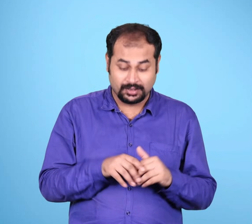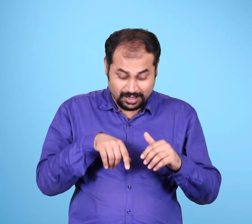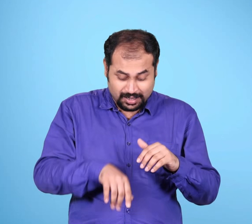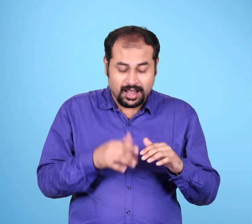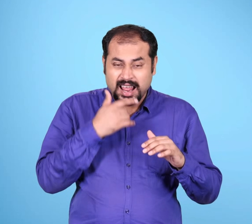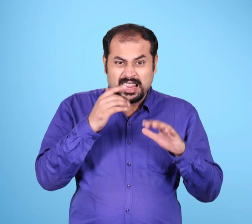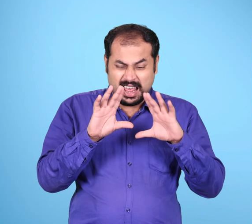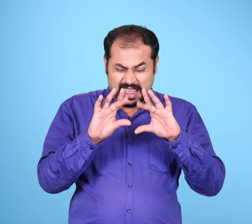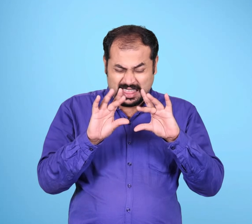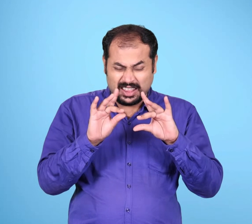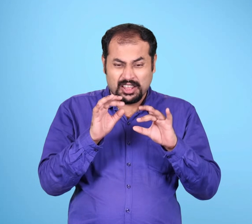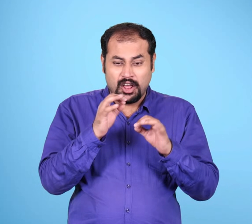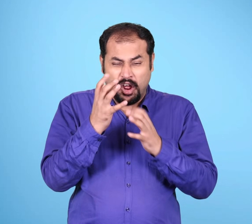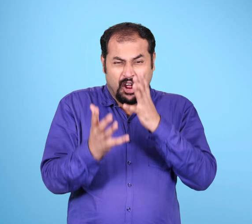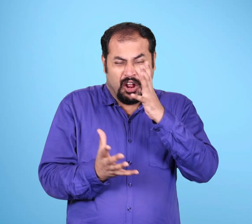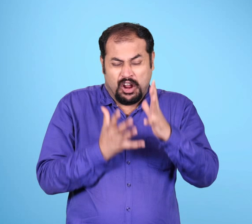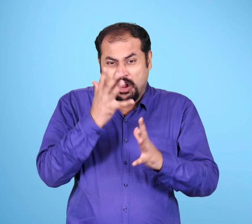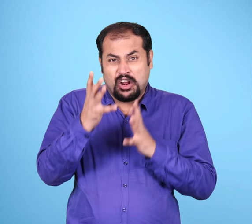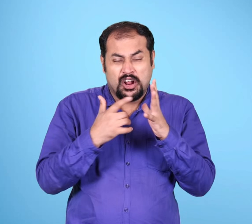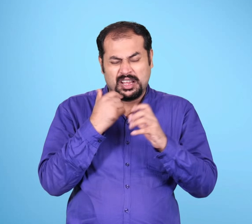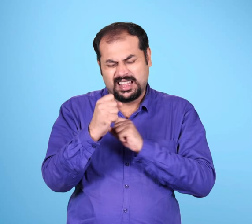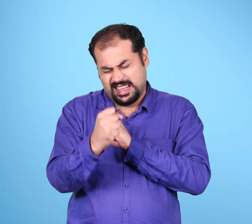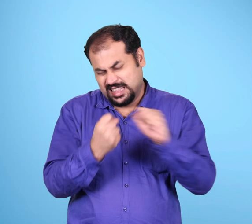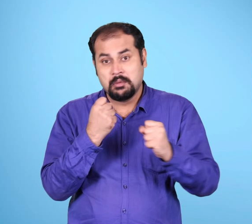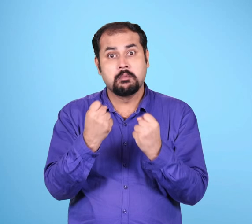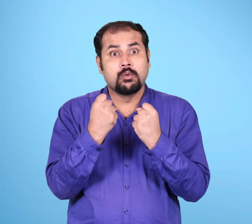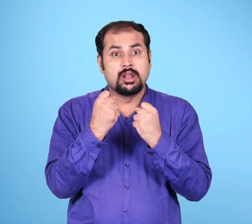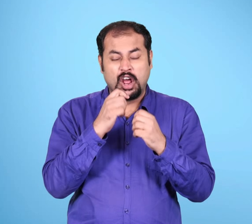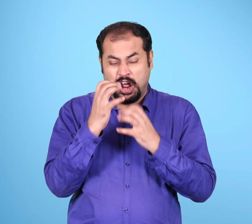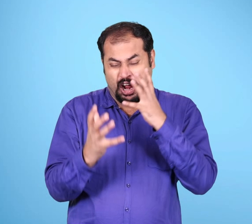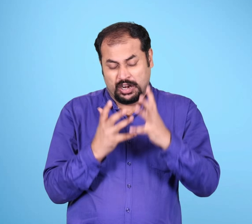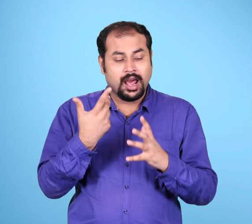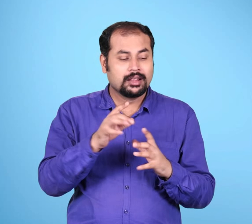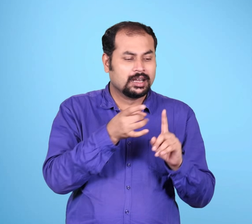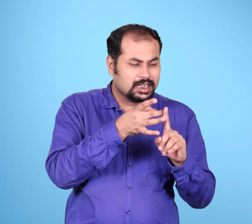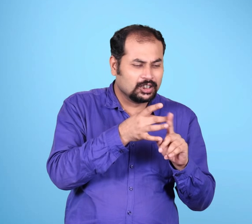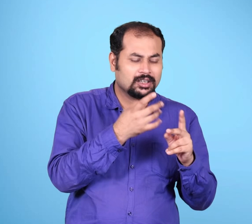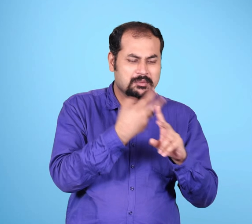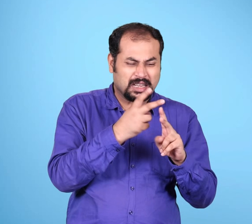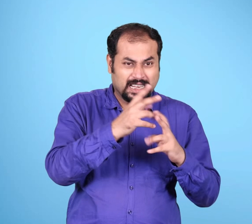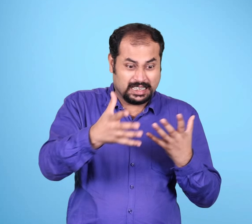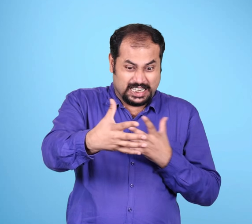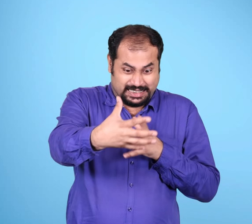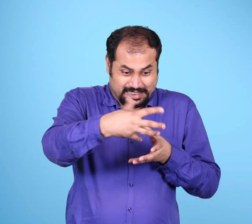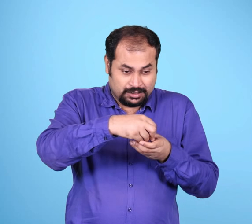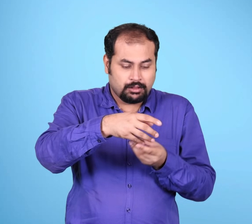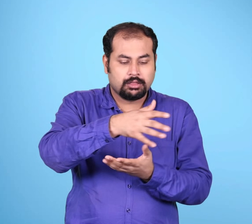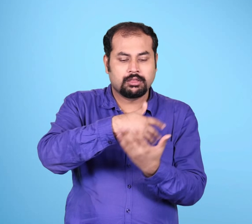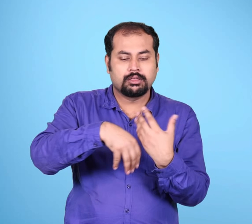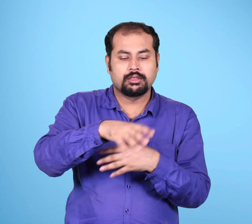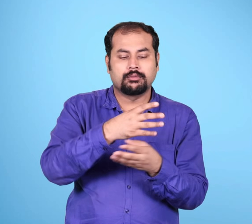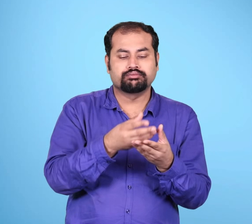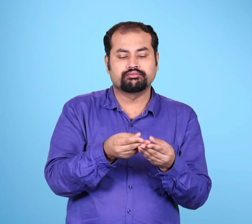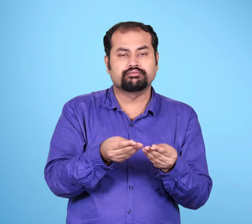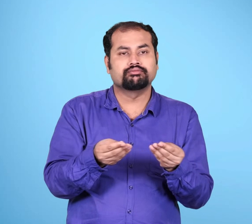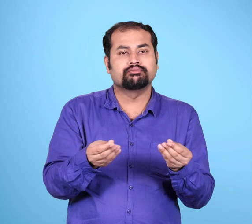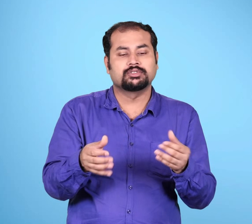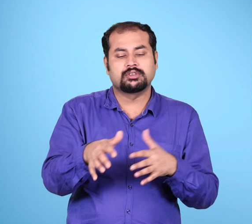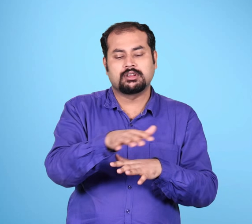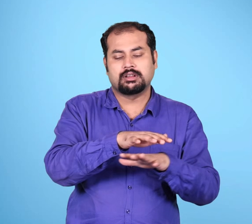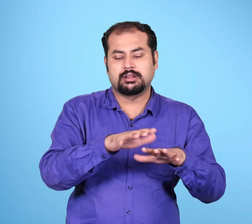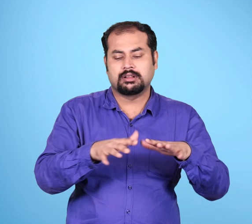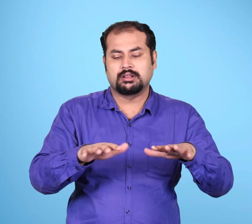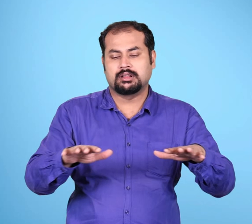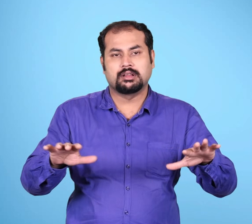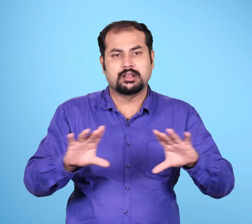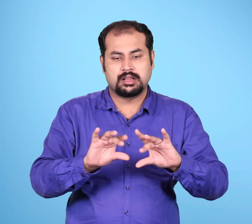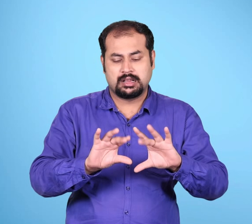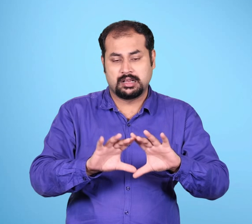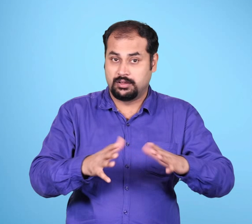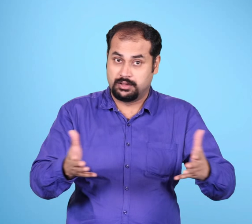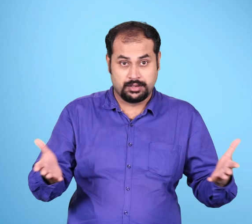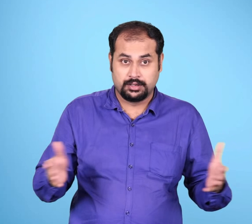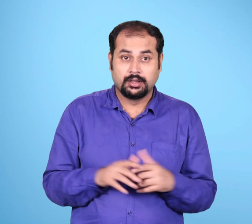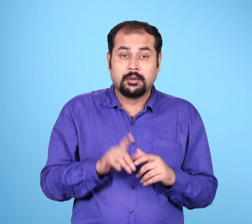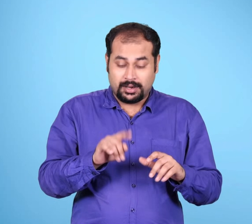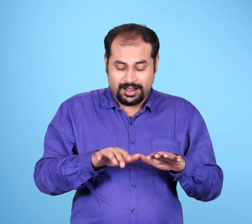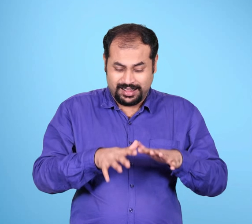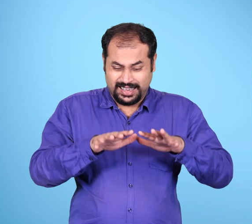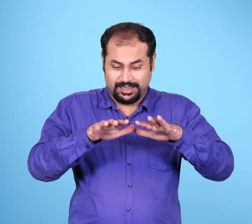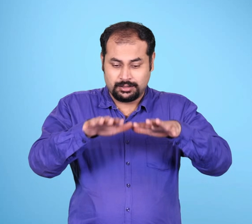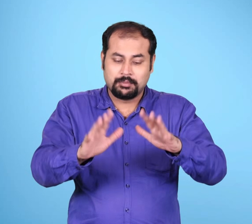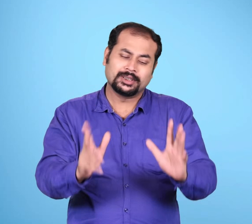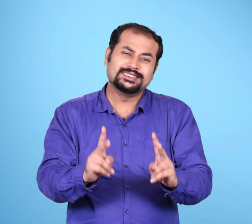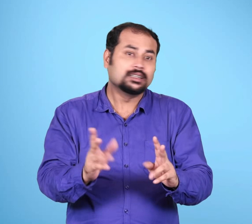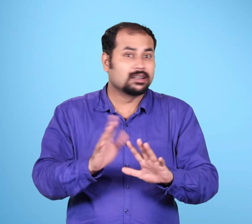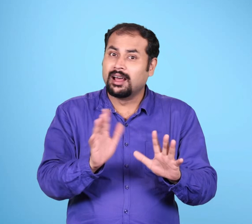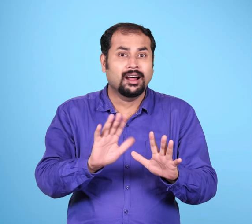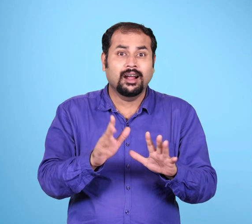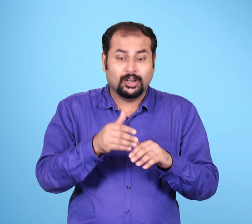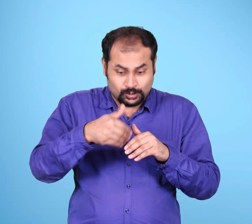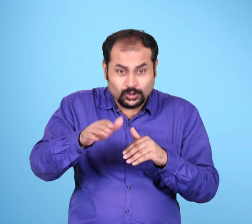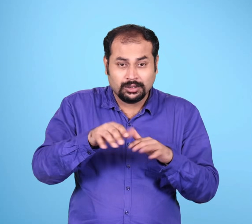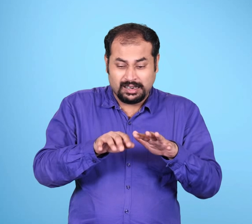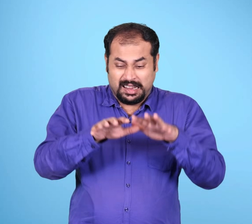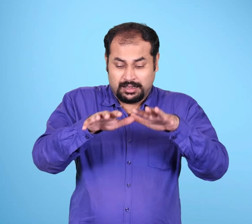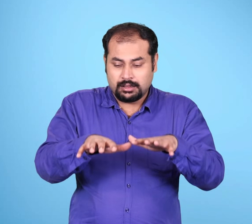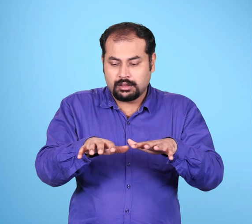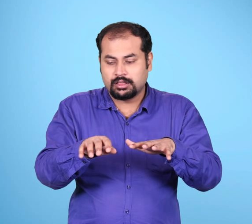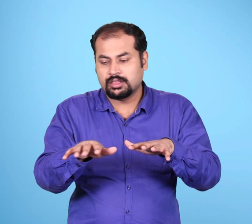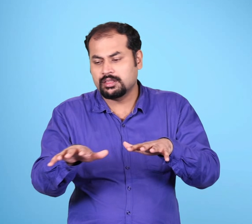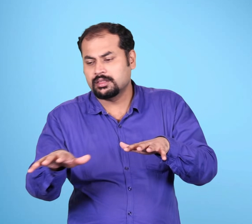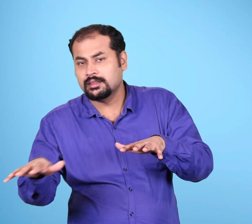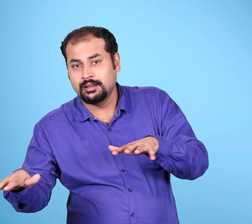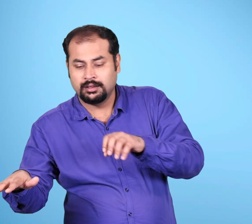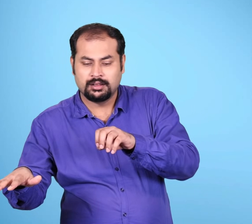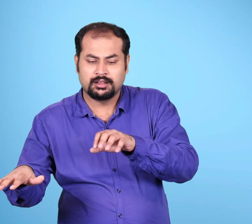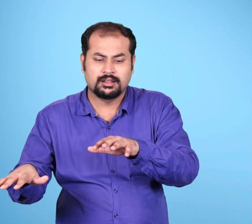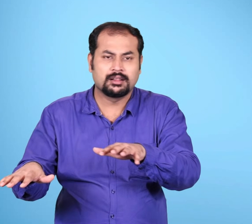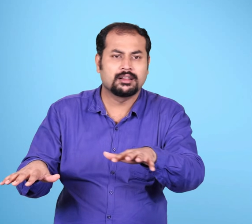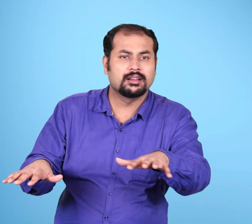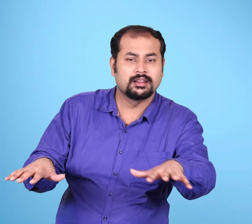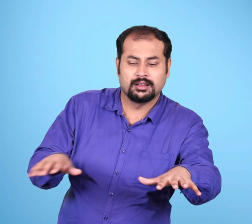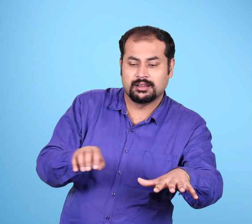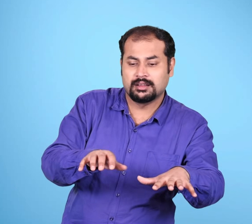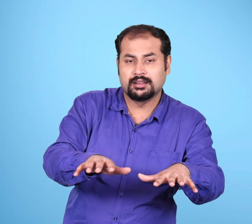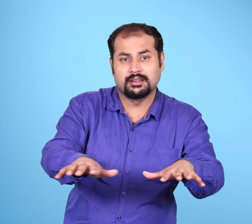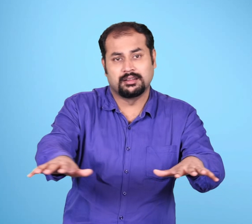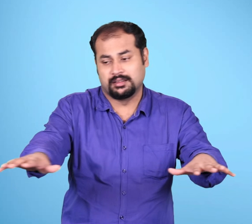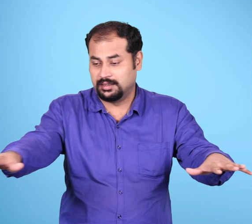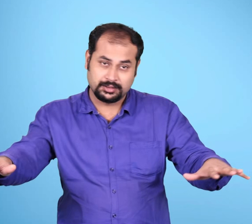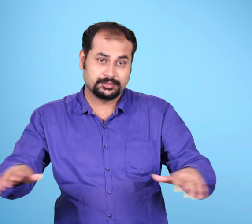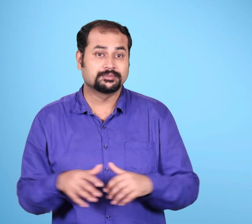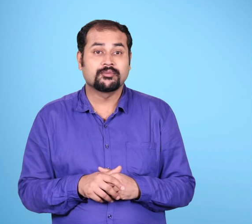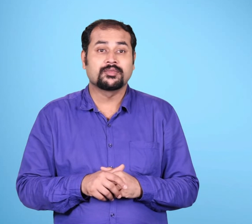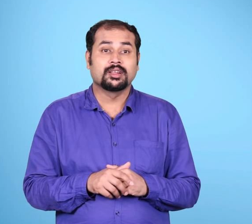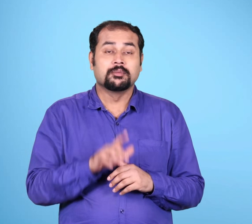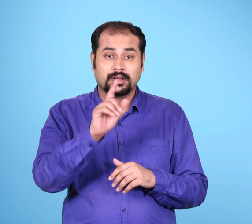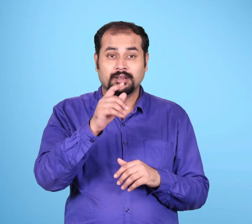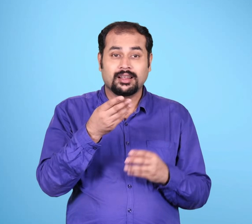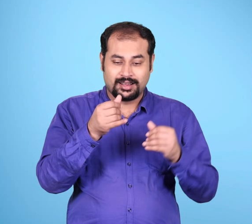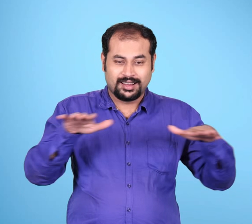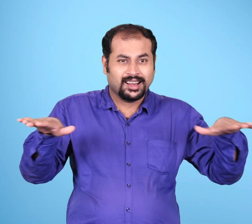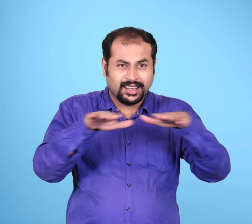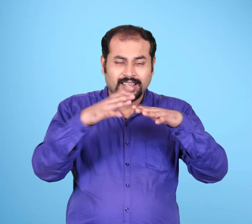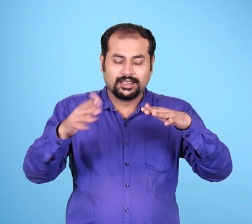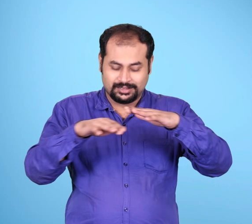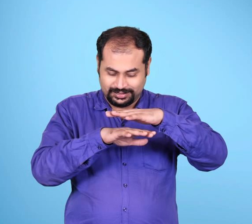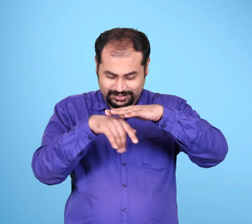and mobile nature, found within the earth at depths